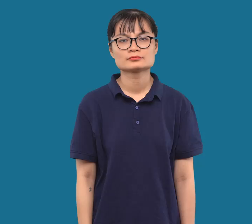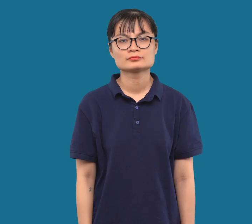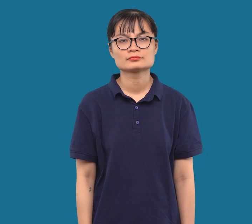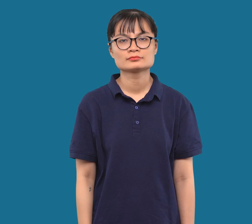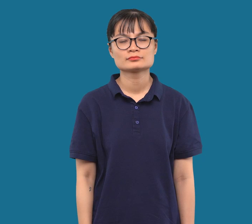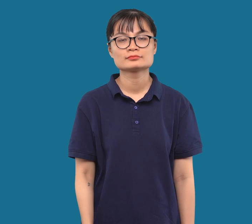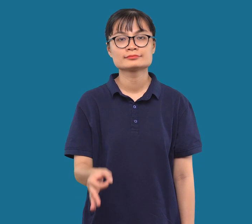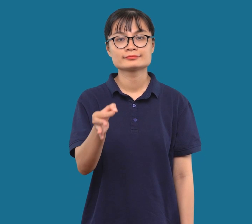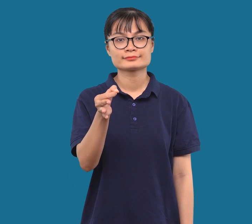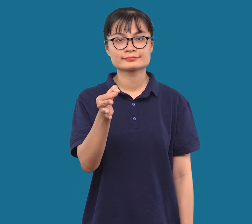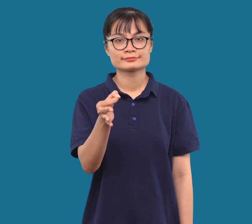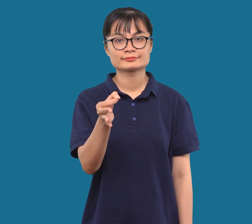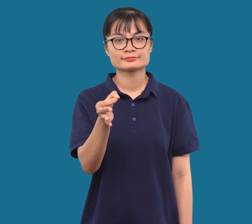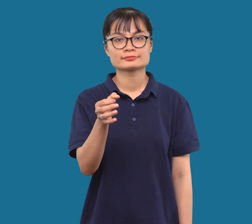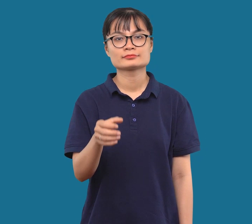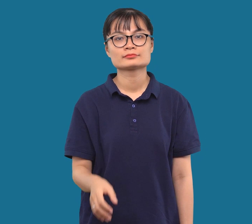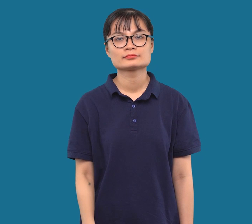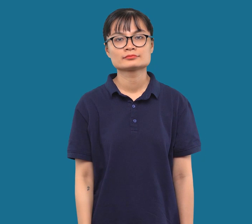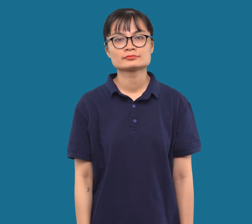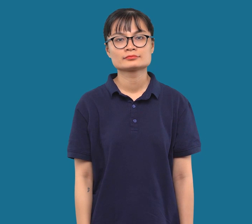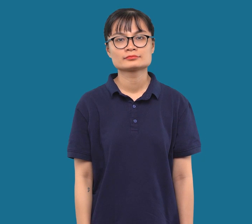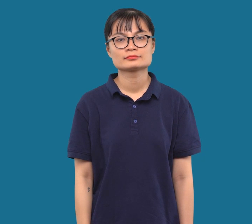f